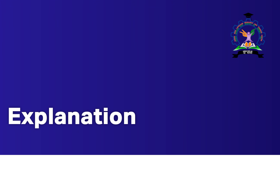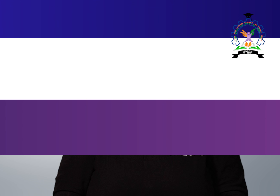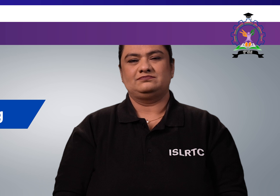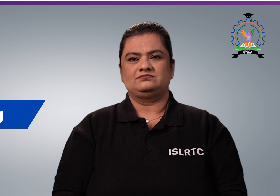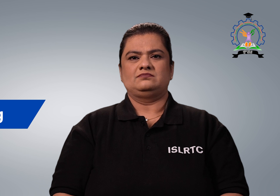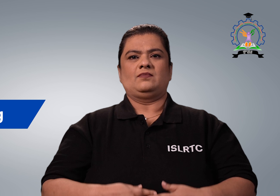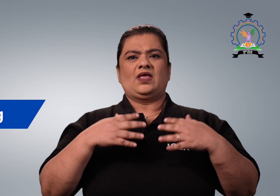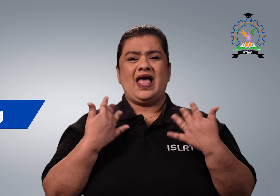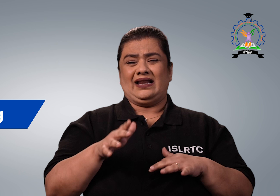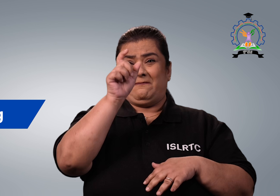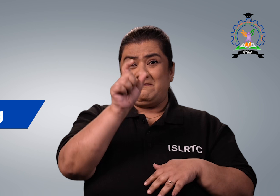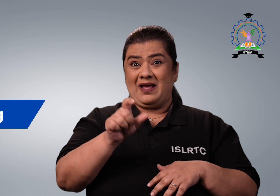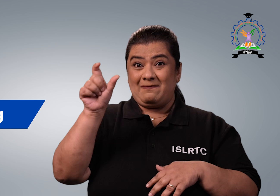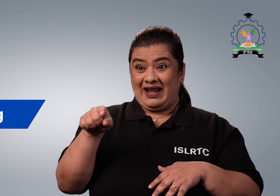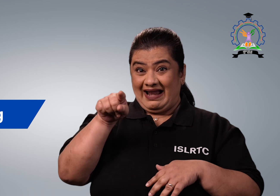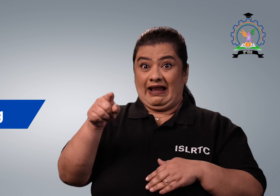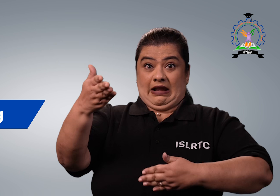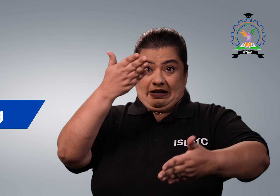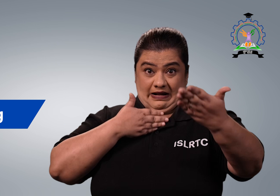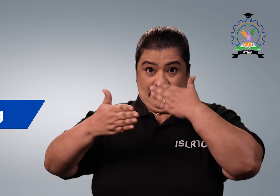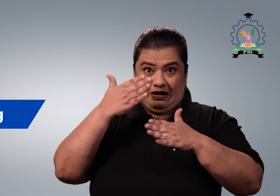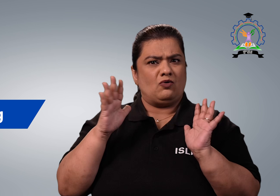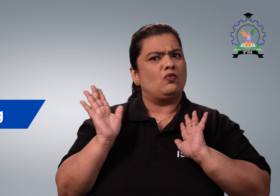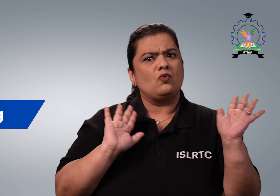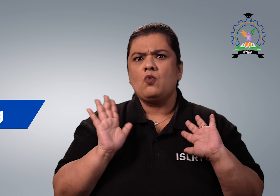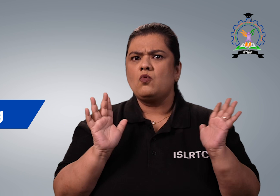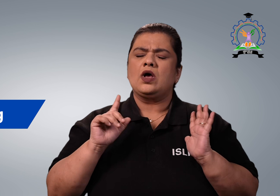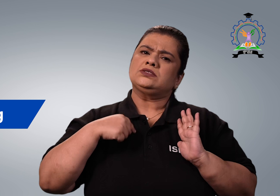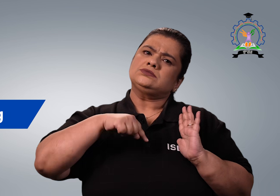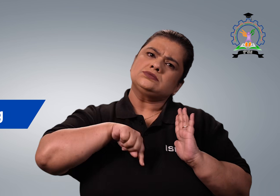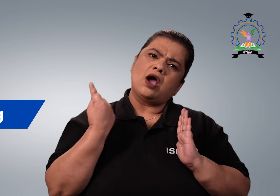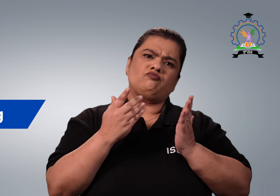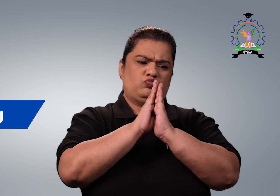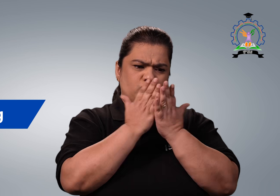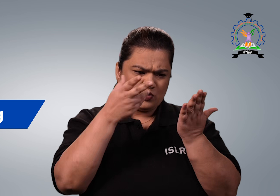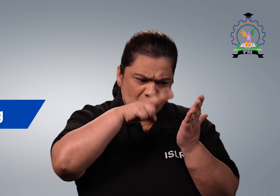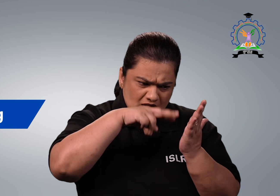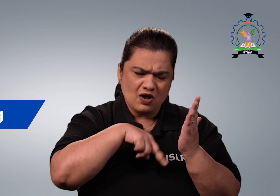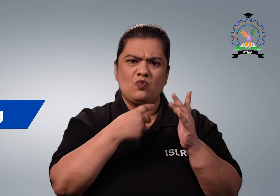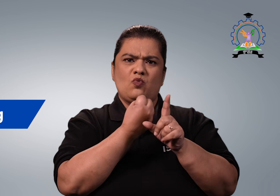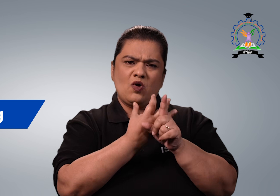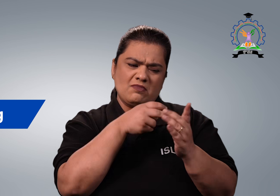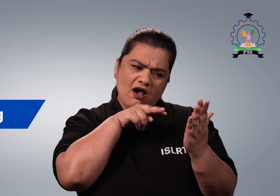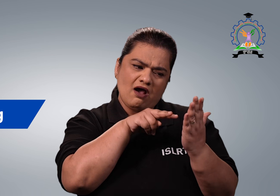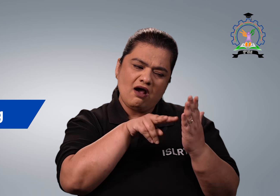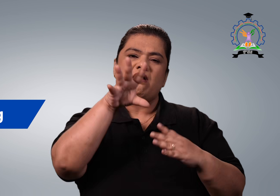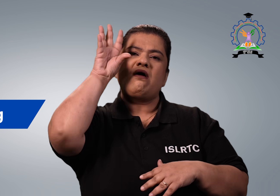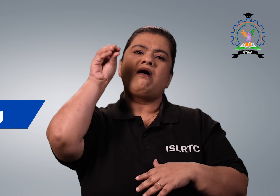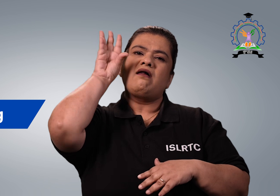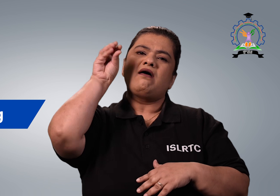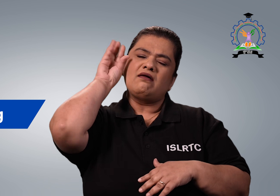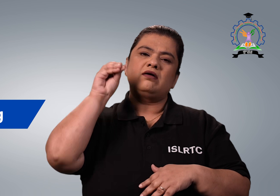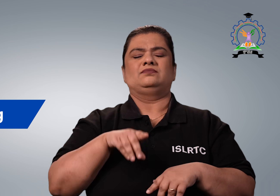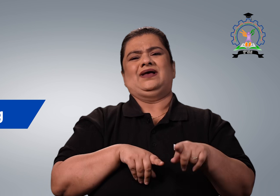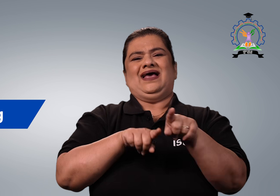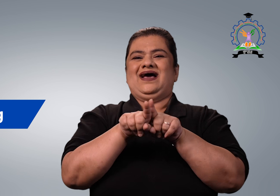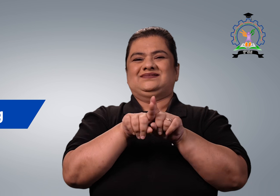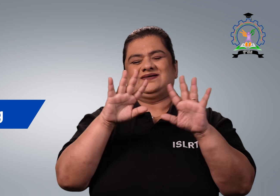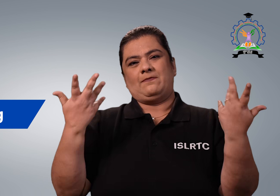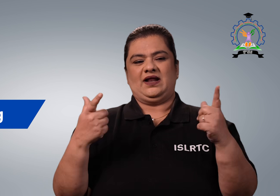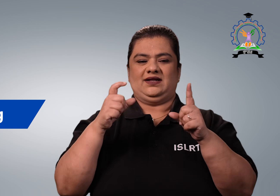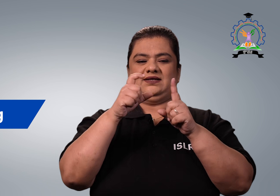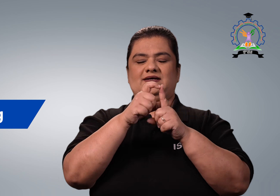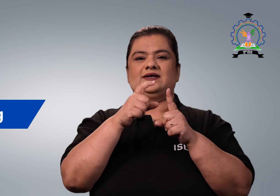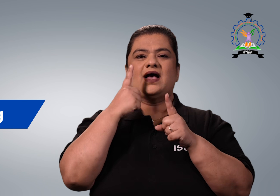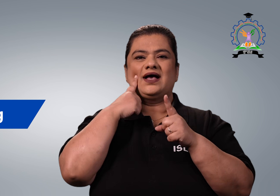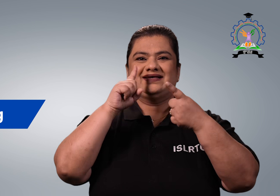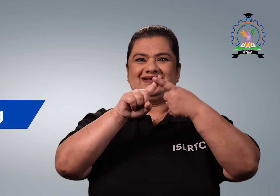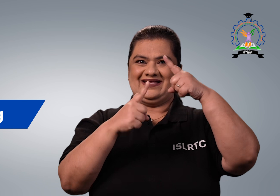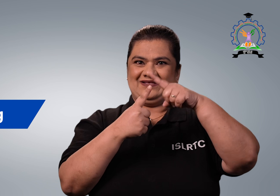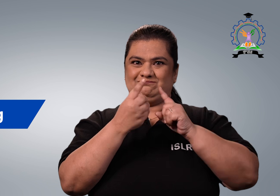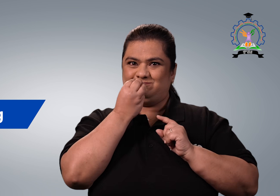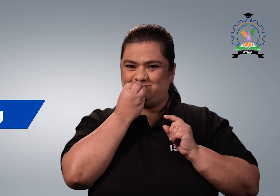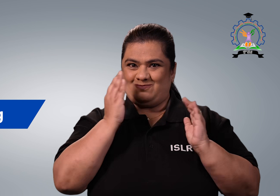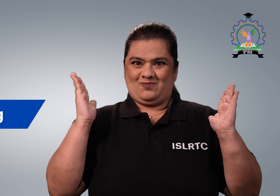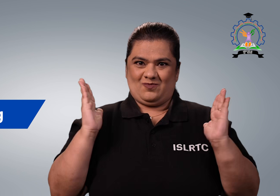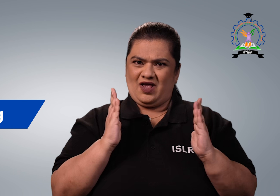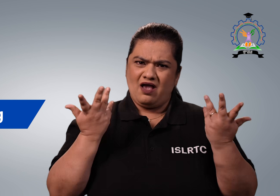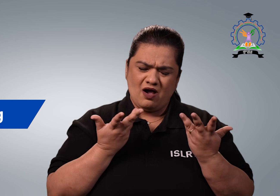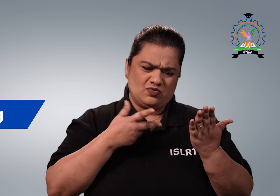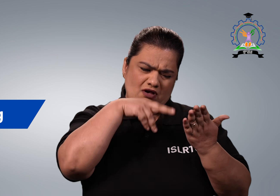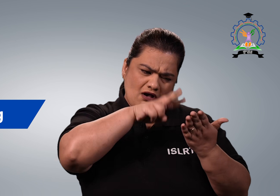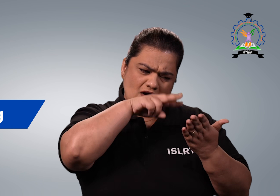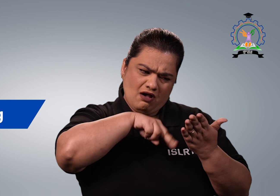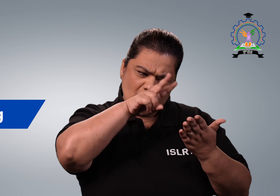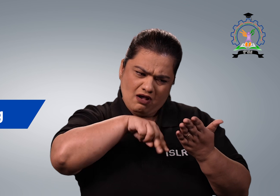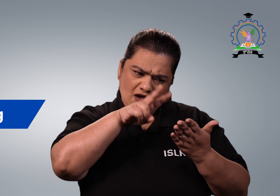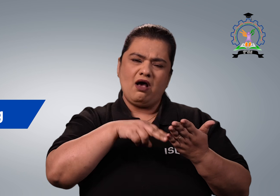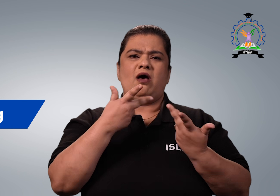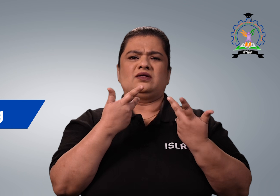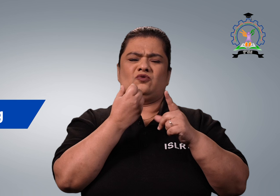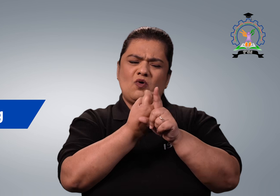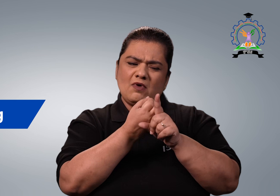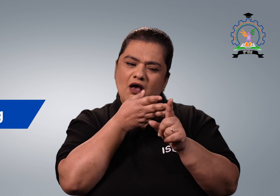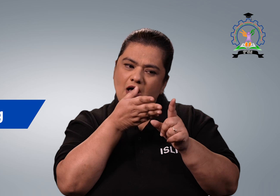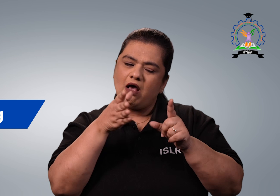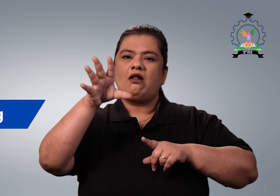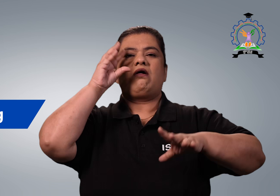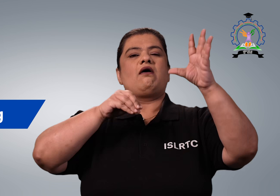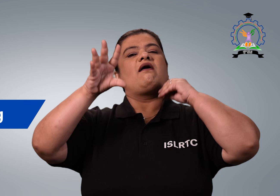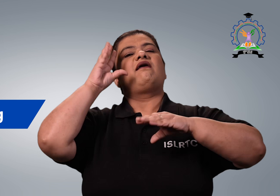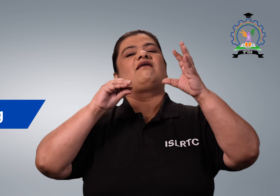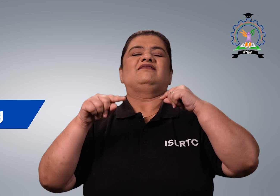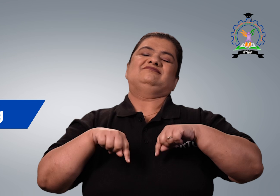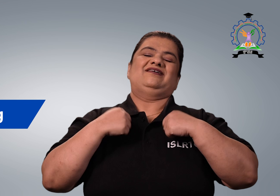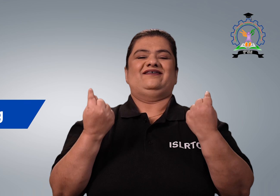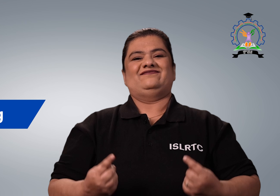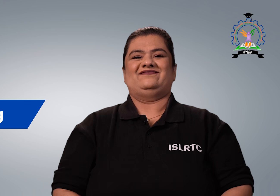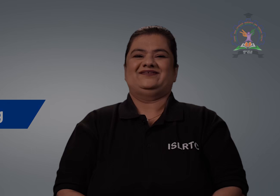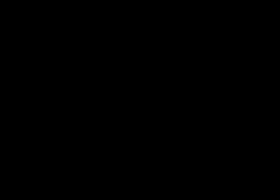Self-learning is learning new things yourself without a teacher. Learning diet planning through books or YouTube videos is an example of self-learning.